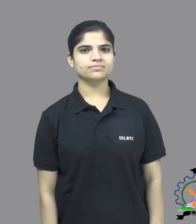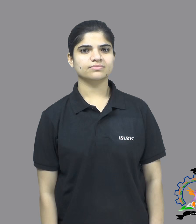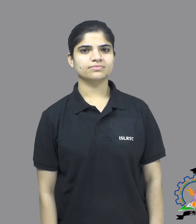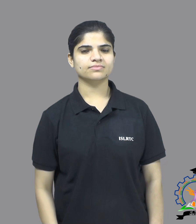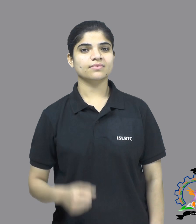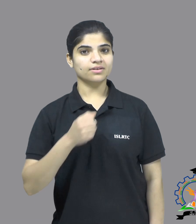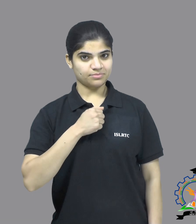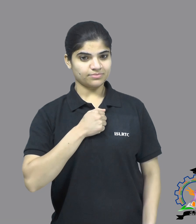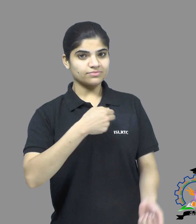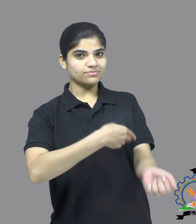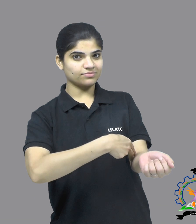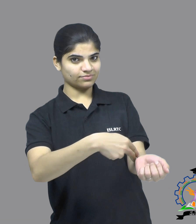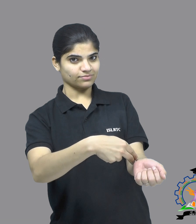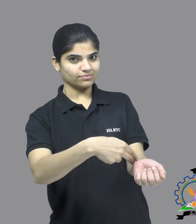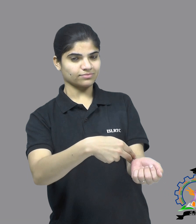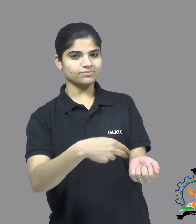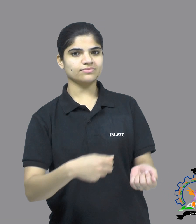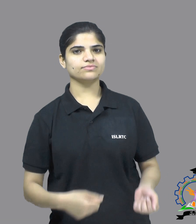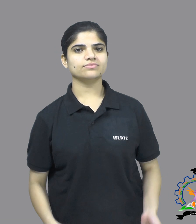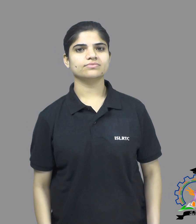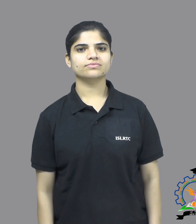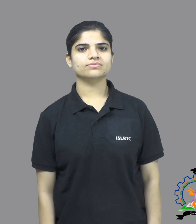My Name Is